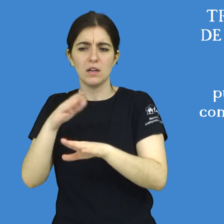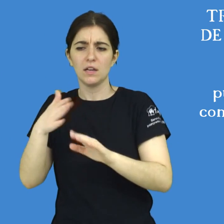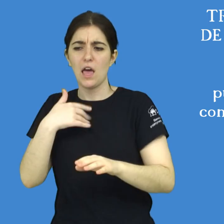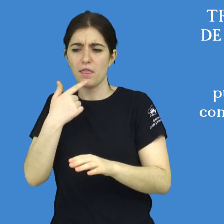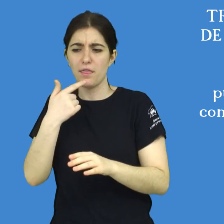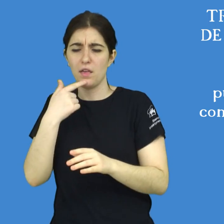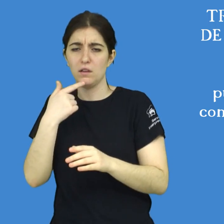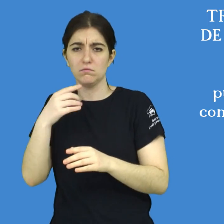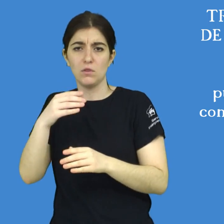querer decir